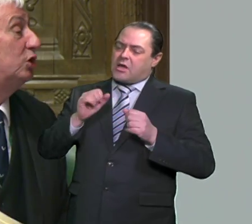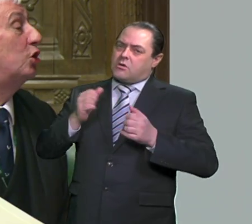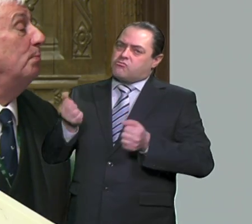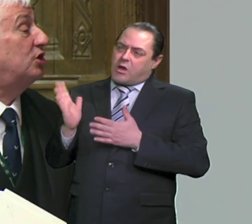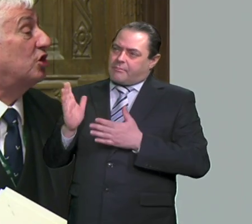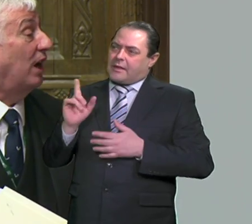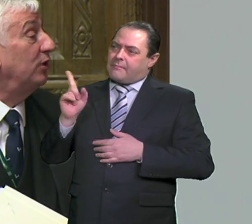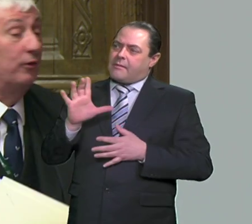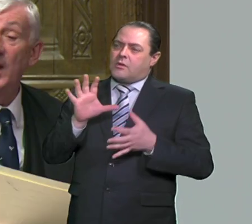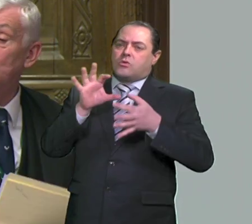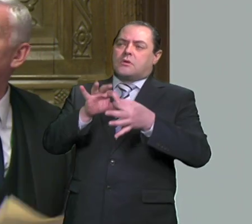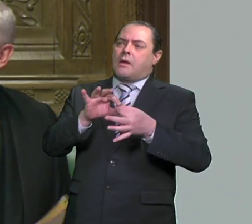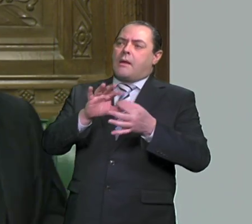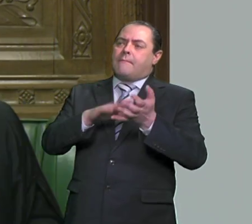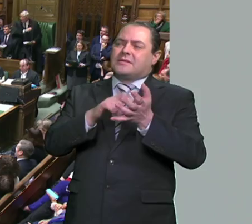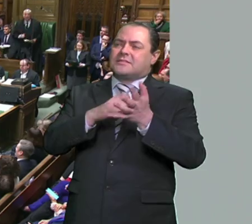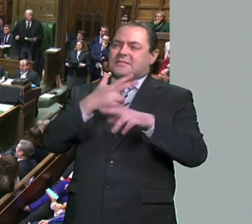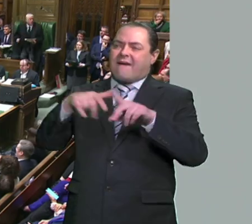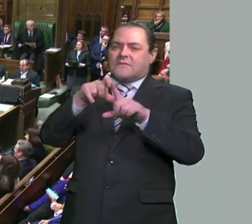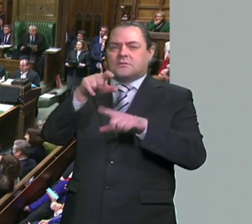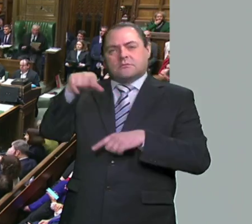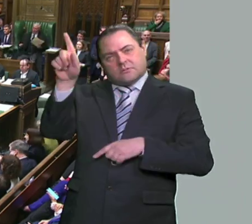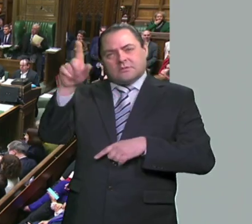She might be able to join Mr Stafford for that strong cup of tea.